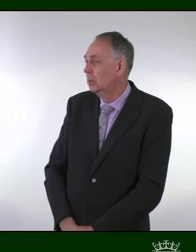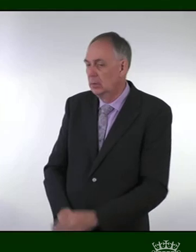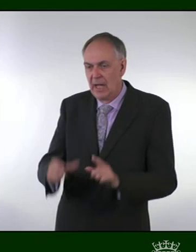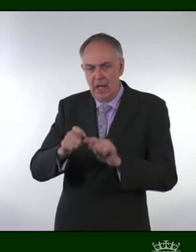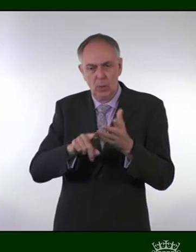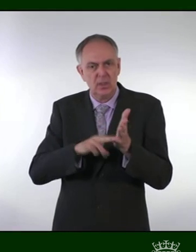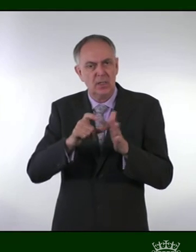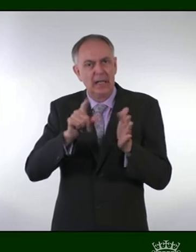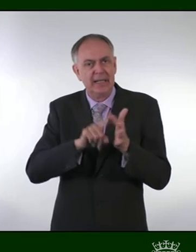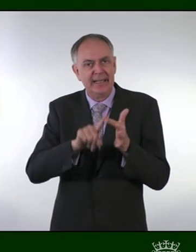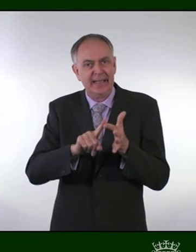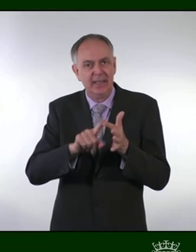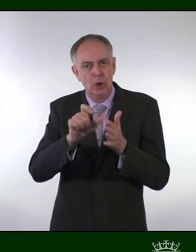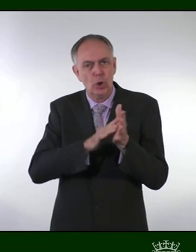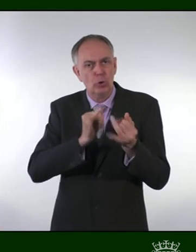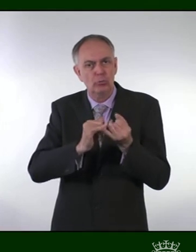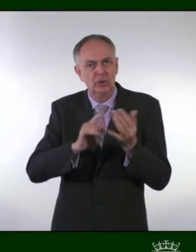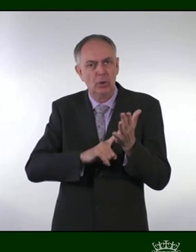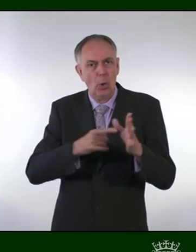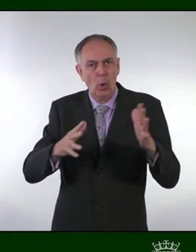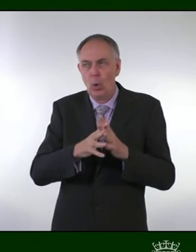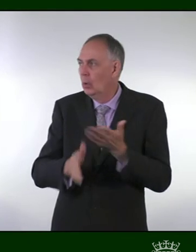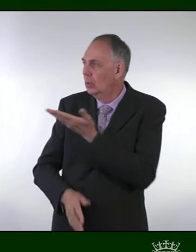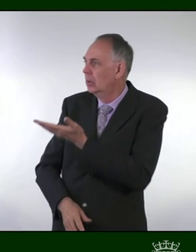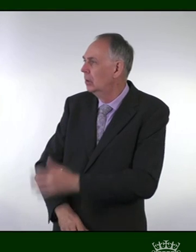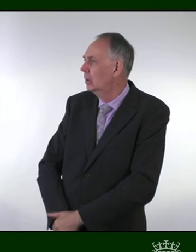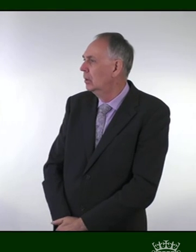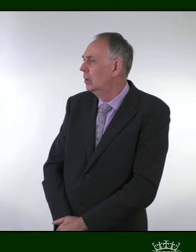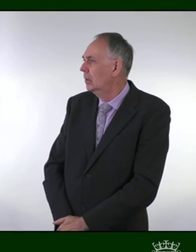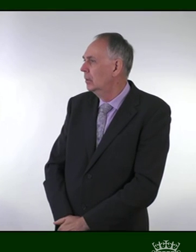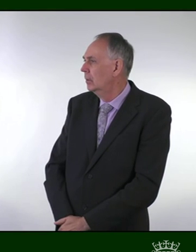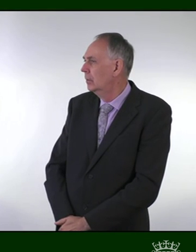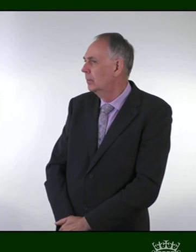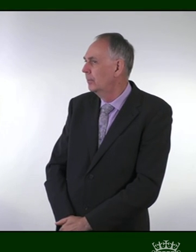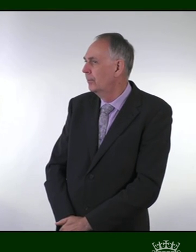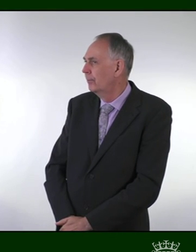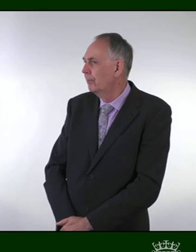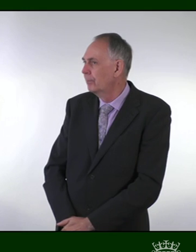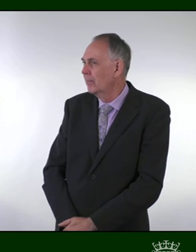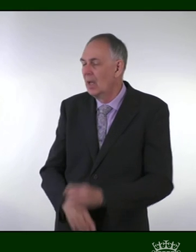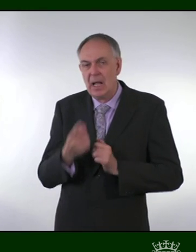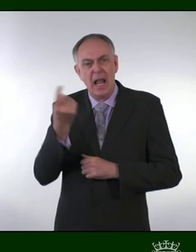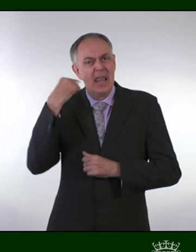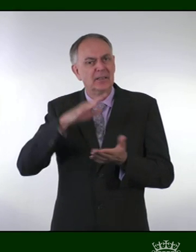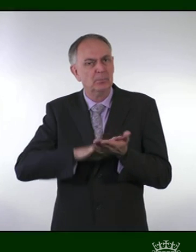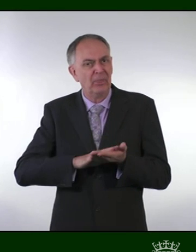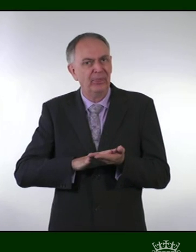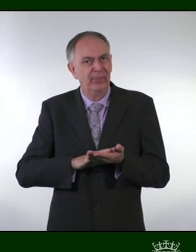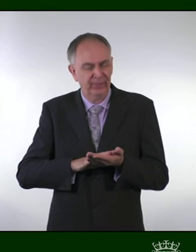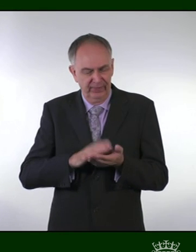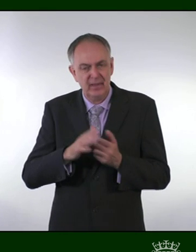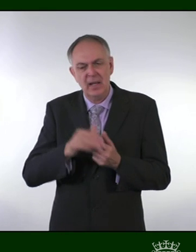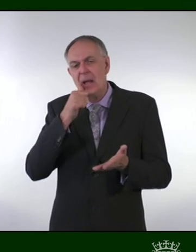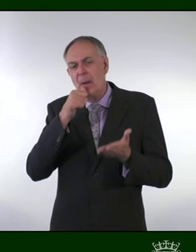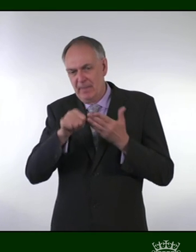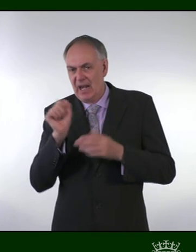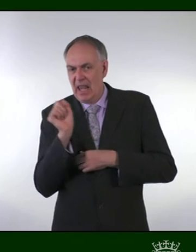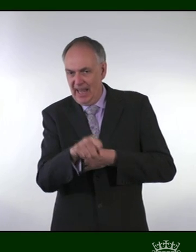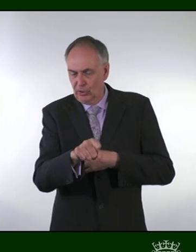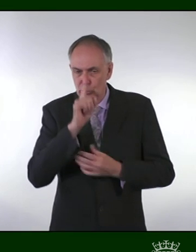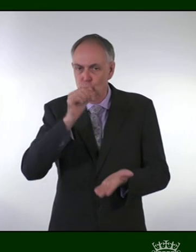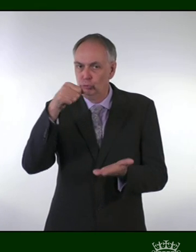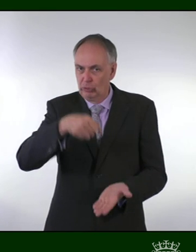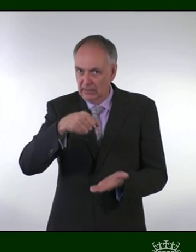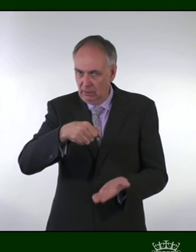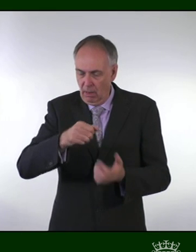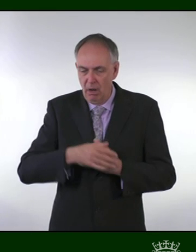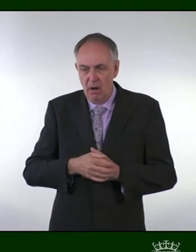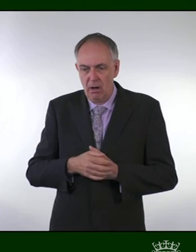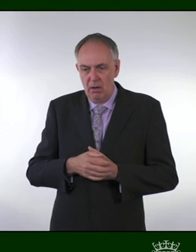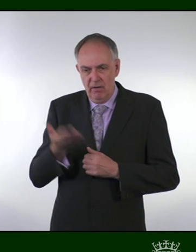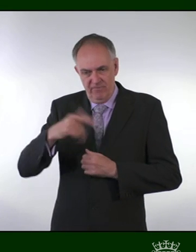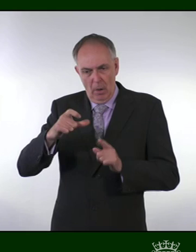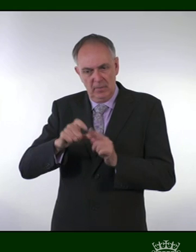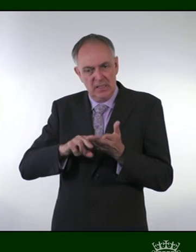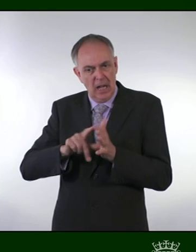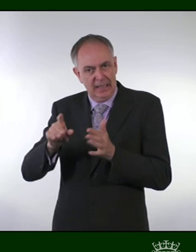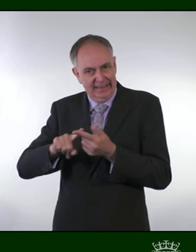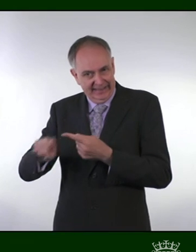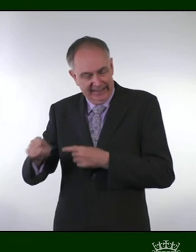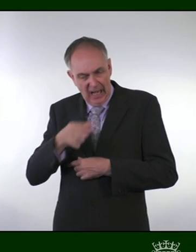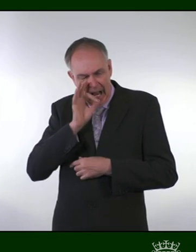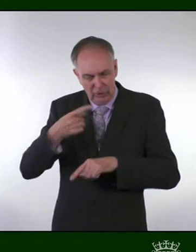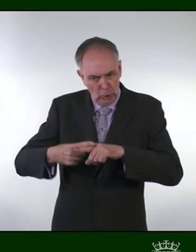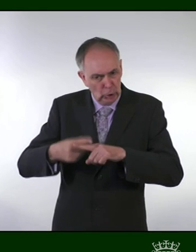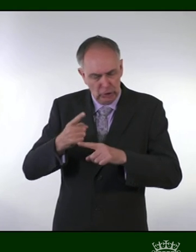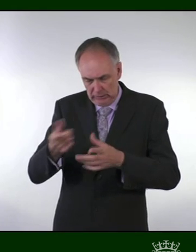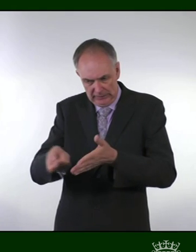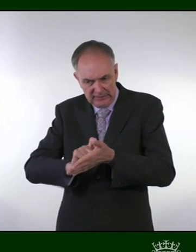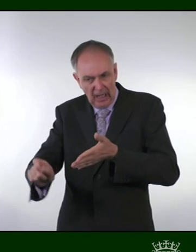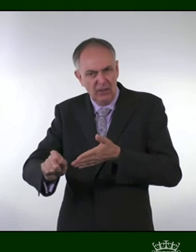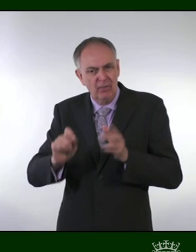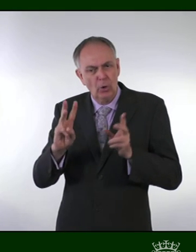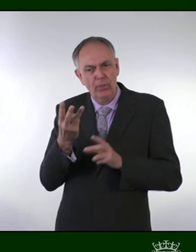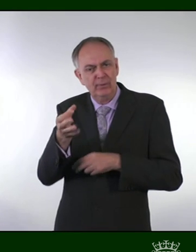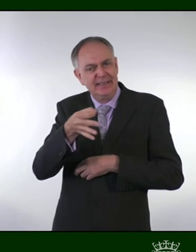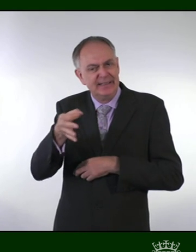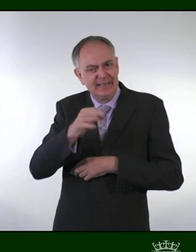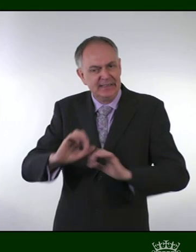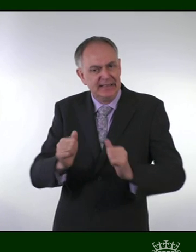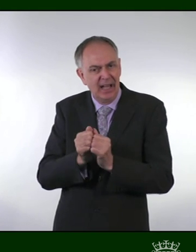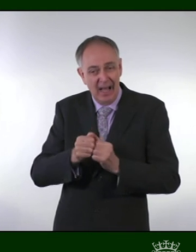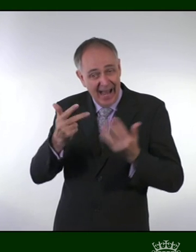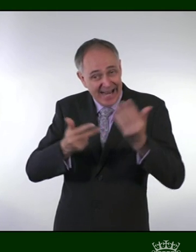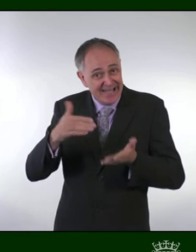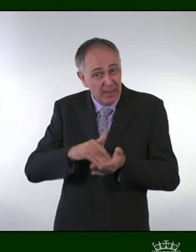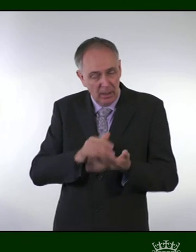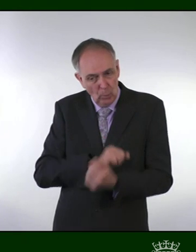Last month, the Chancellor received a letter from all Tayside councils, including my proud city of Dundee, requesting urgent action to finally sign off the Tay cities deal after more than 18 months of waiting.